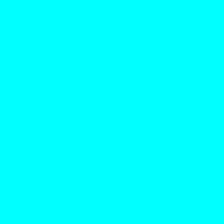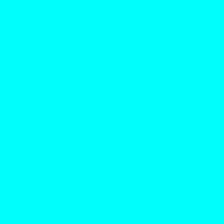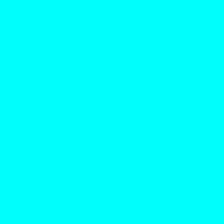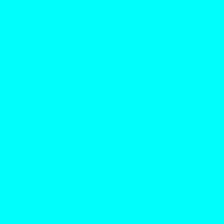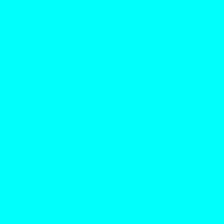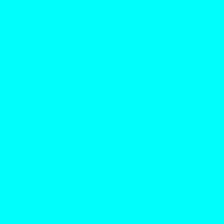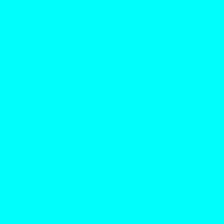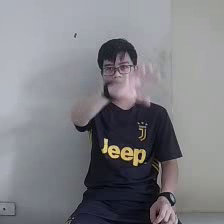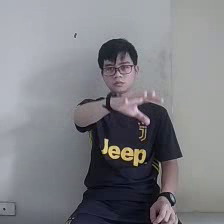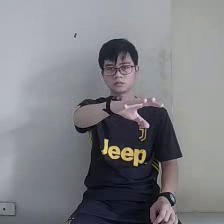Dạy dỗ